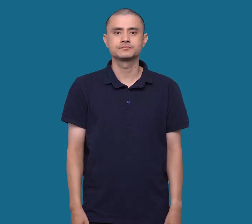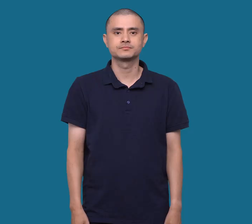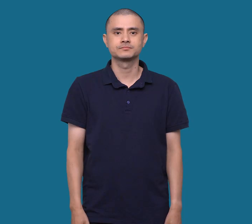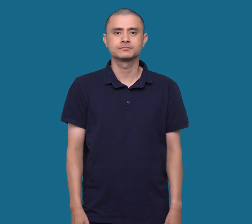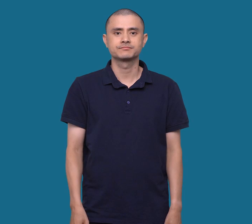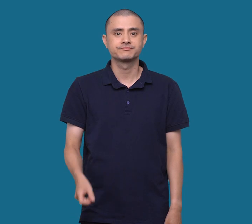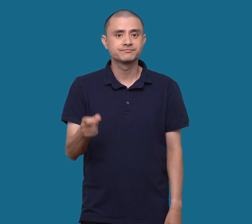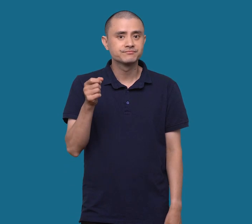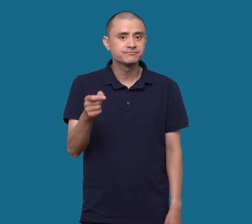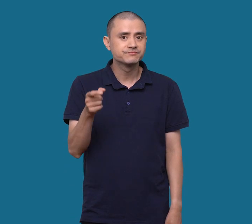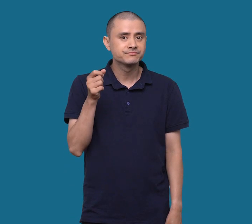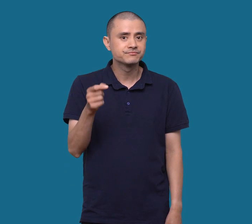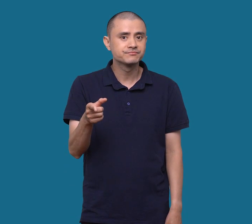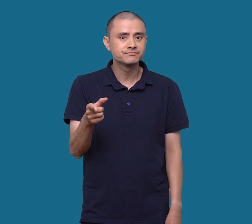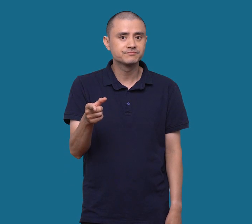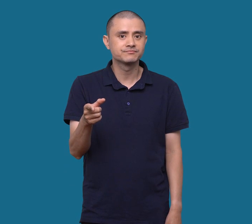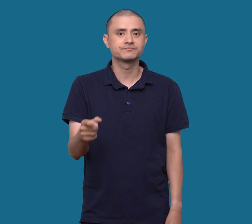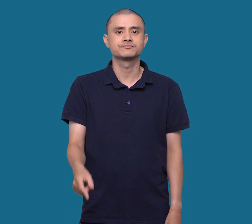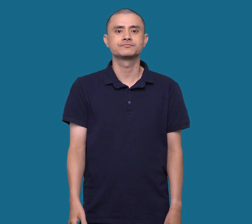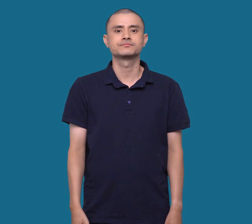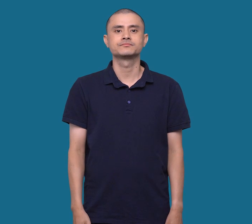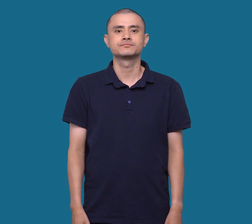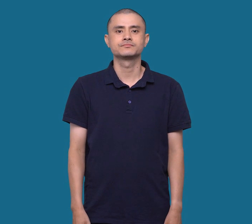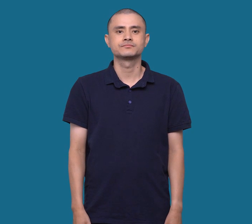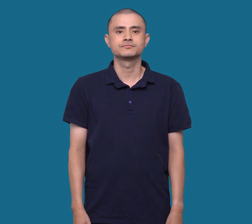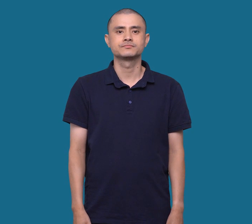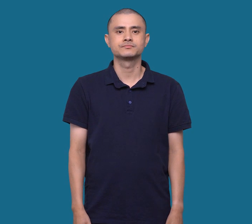vẫn